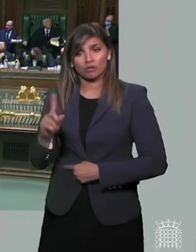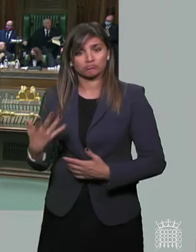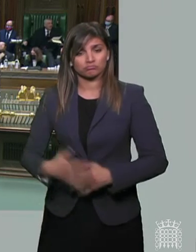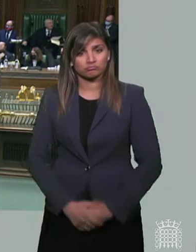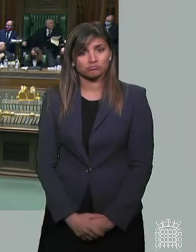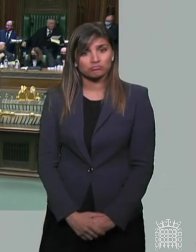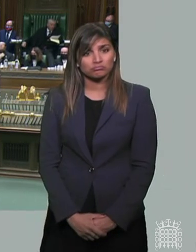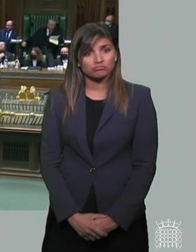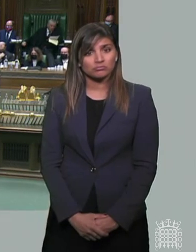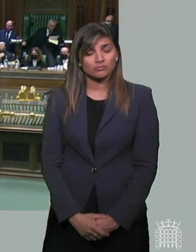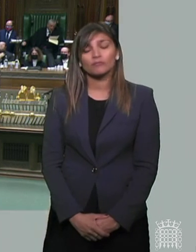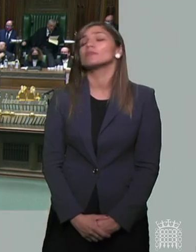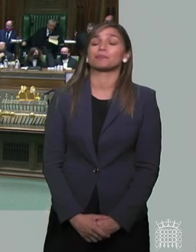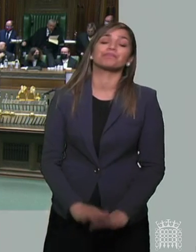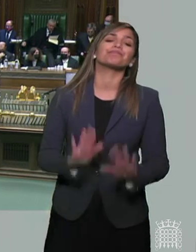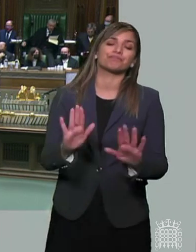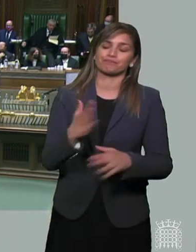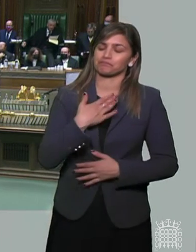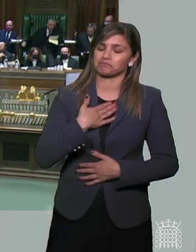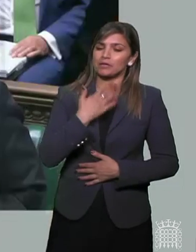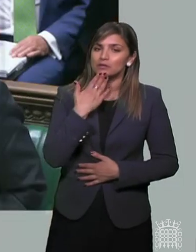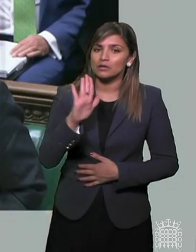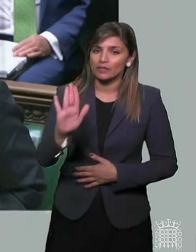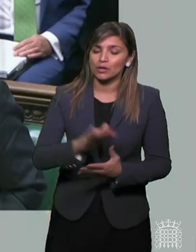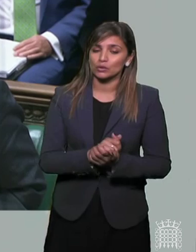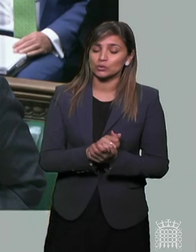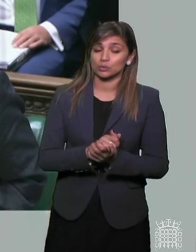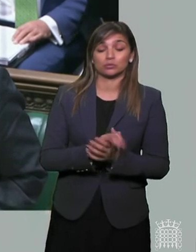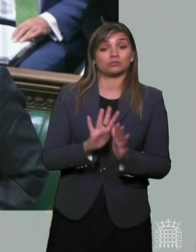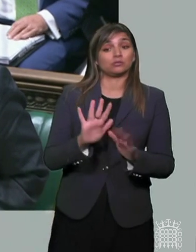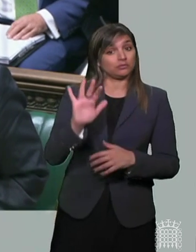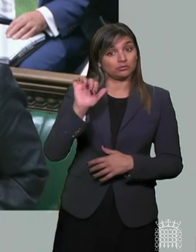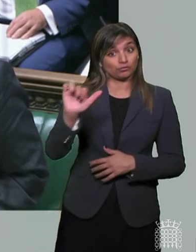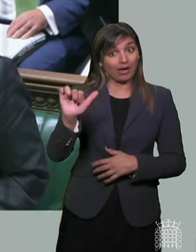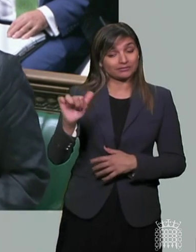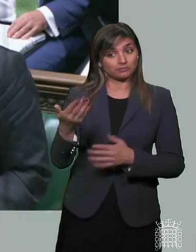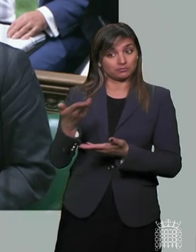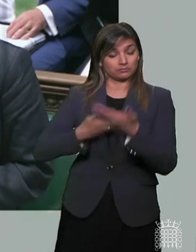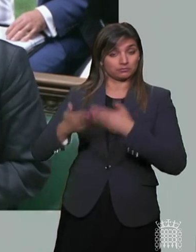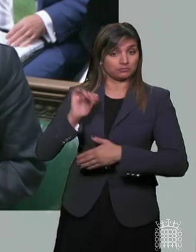I am afraid my honourable Friend is absolutely right in what he says.